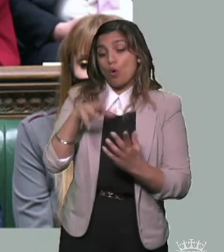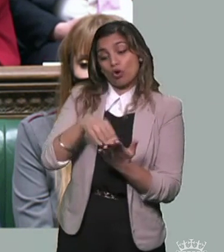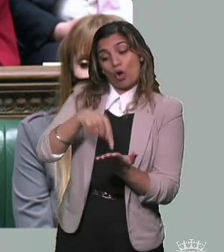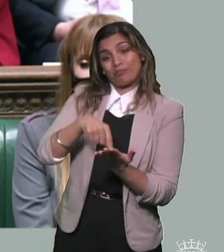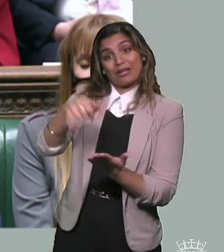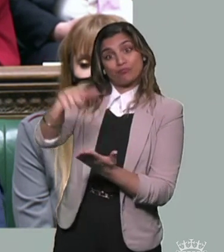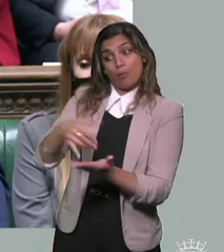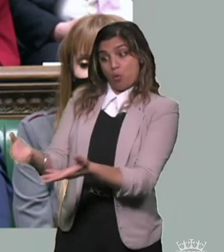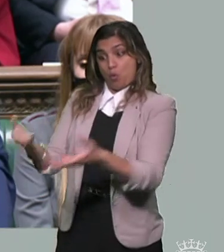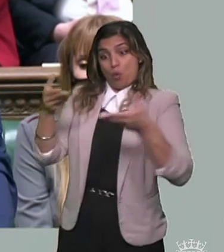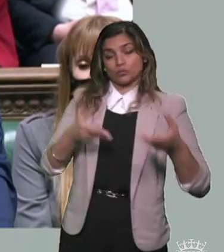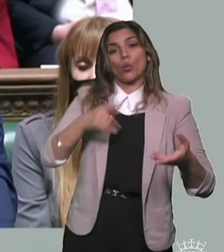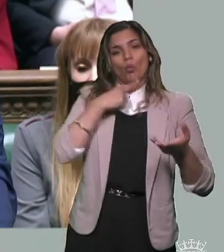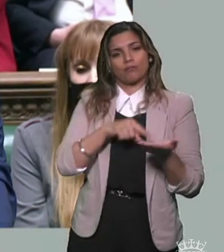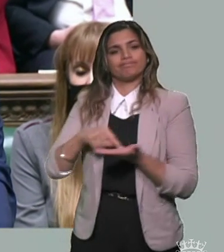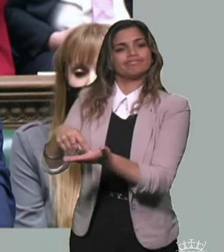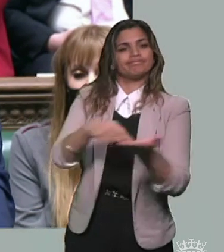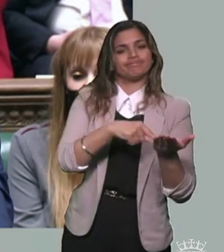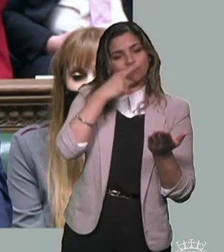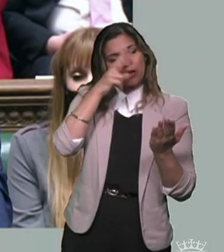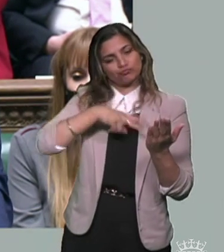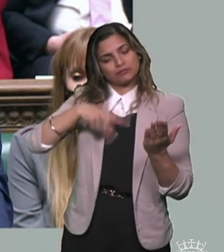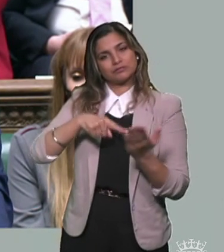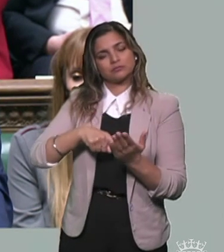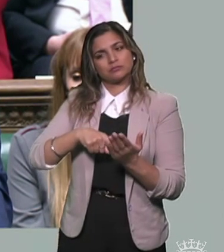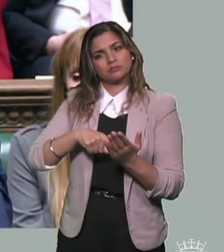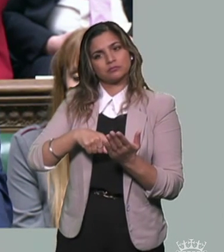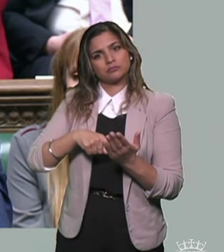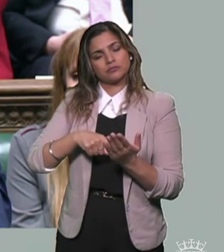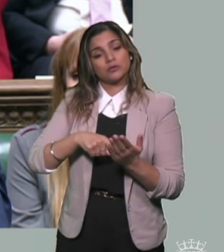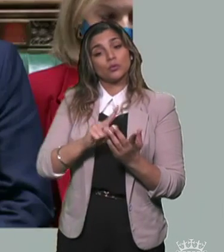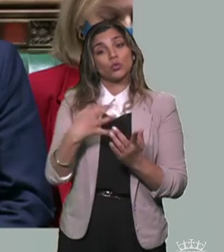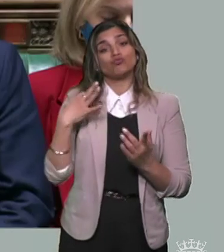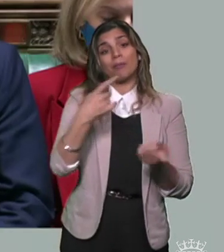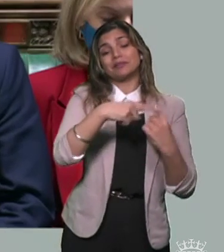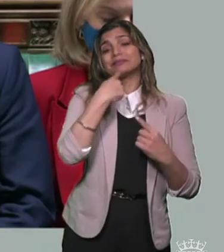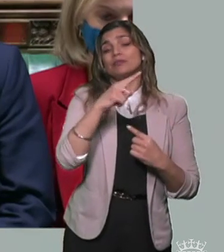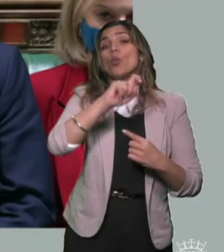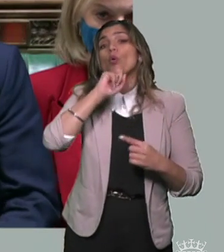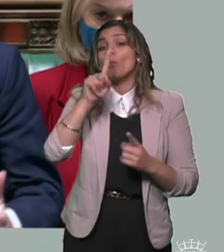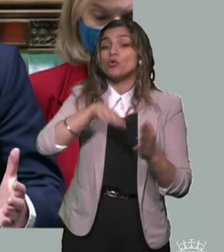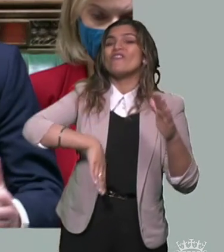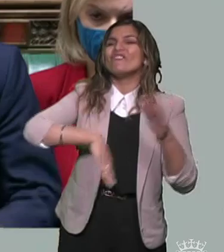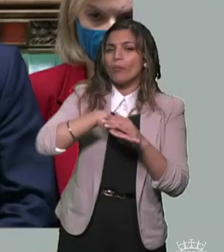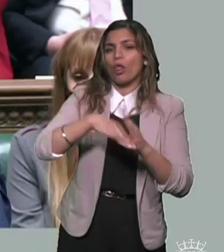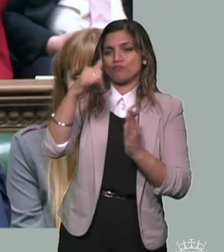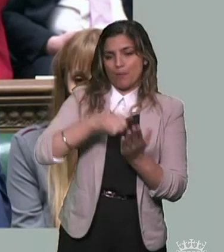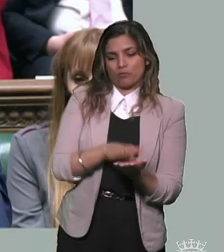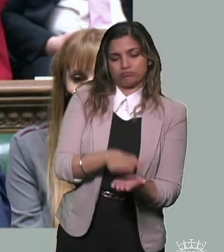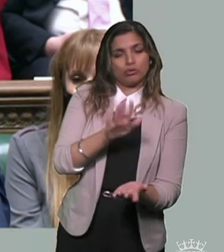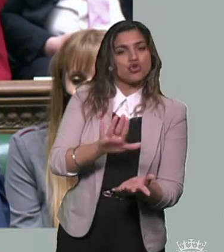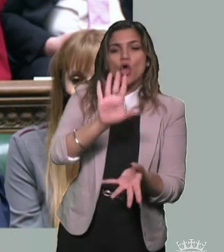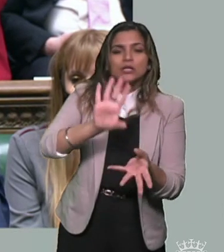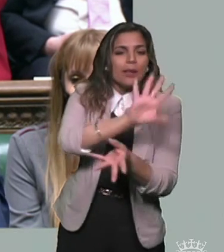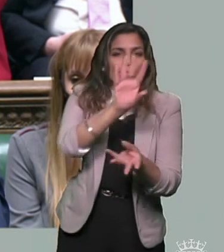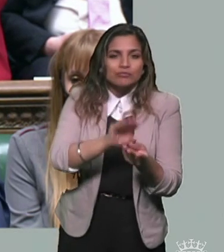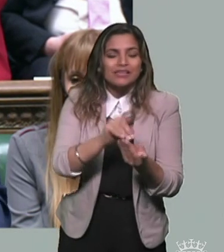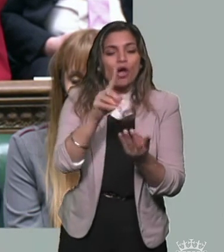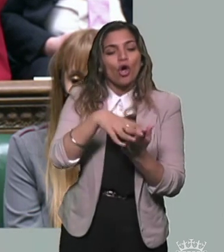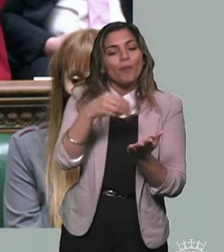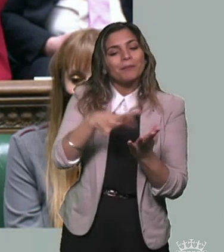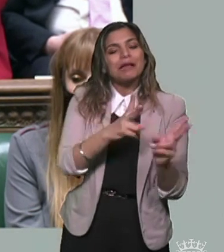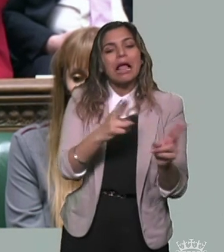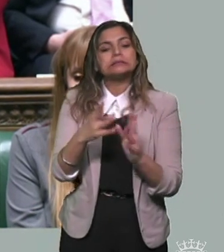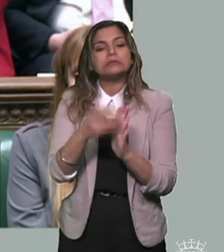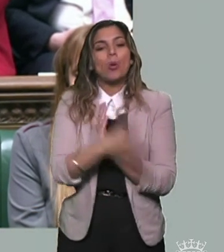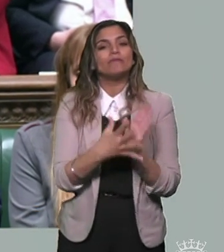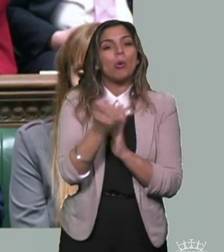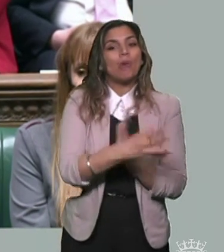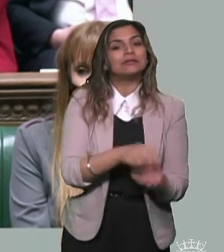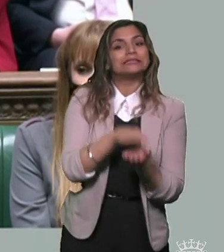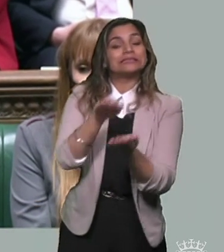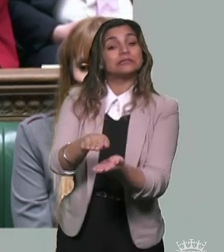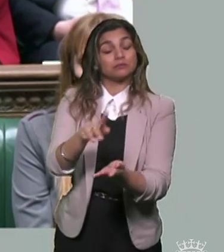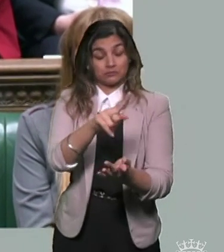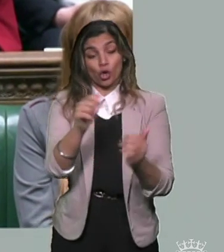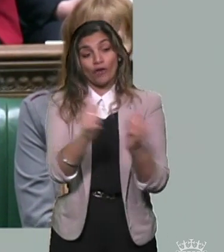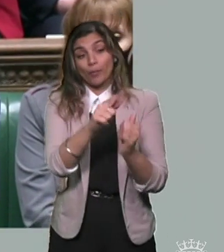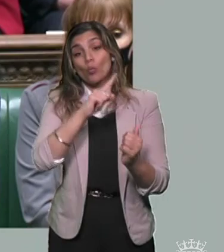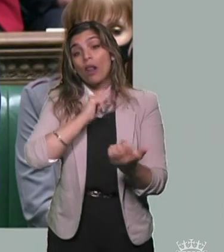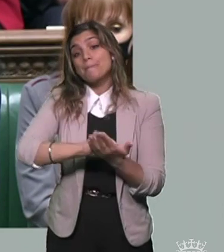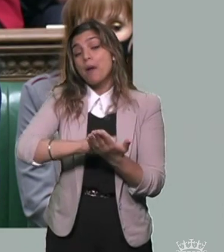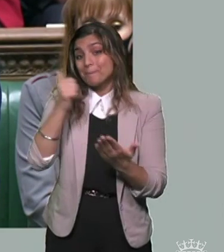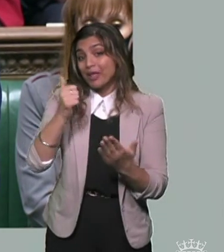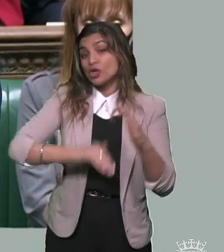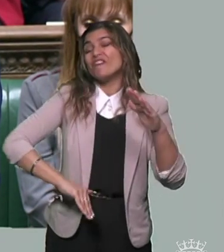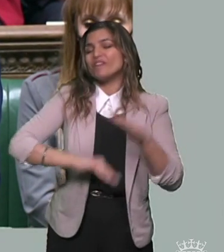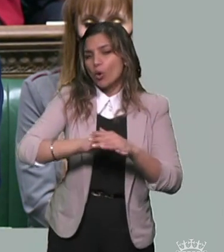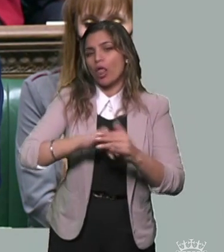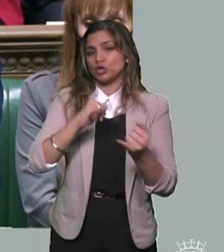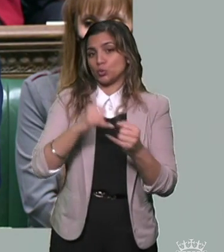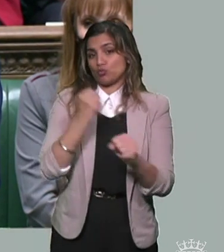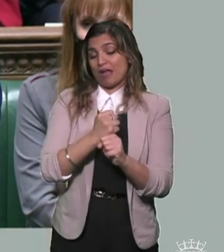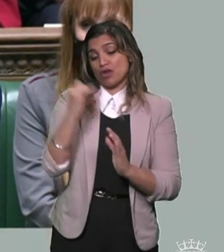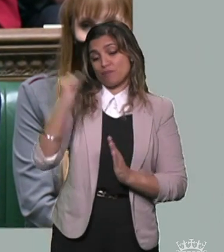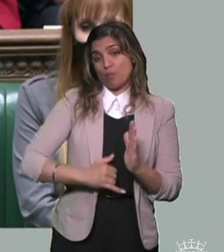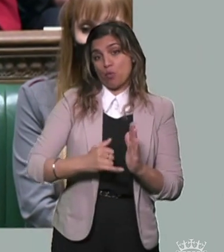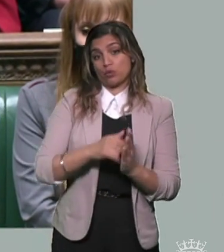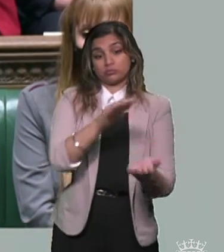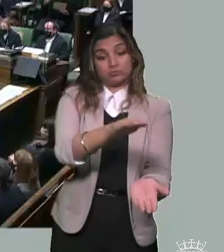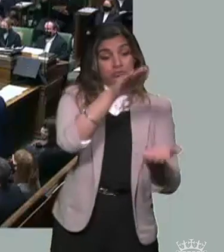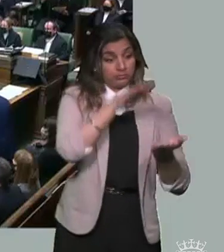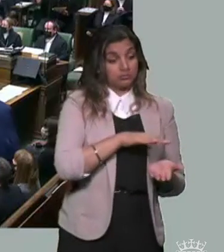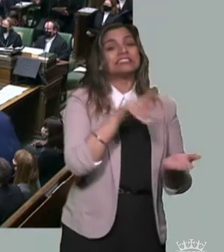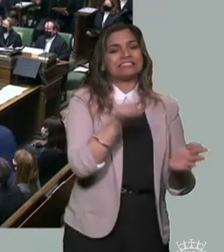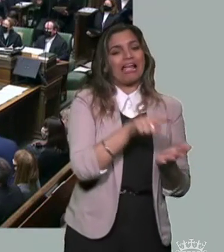His spokesperson has repeatedly stated that that means the full report—not parts of the report, not a summary of the report and not an edited copy—so can the Prime Minister confirm that he will publish the full Sue Gray report as he receives it?